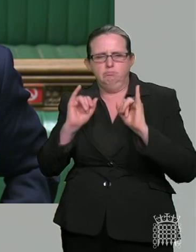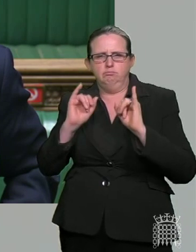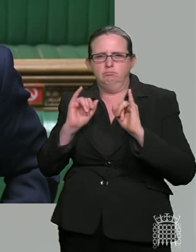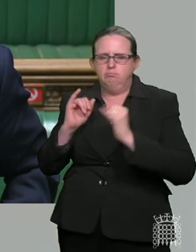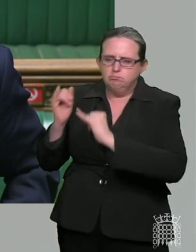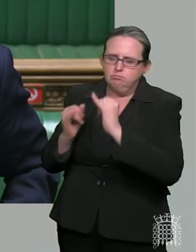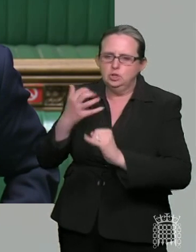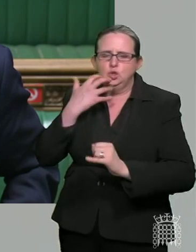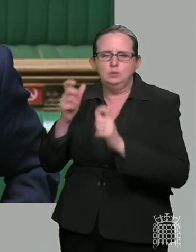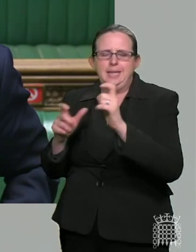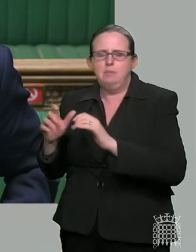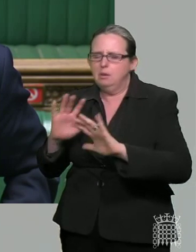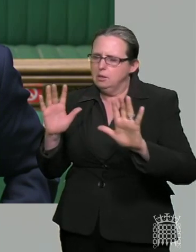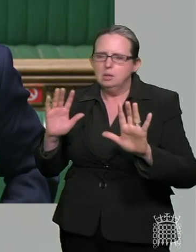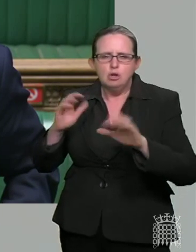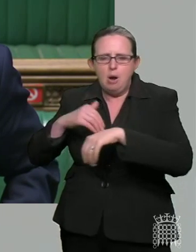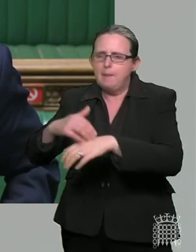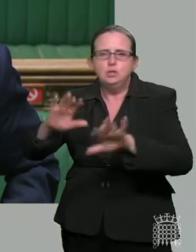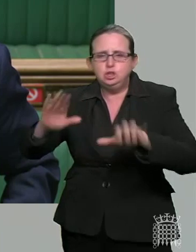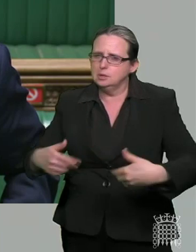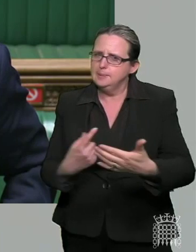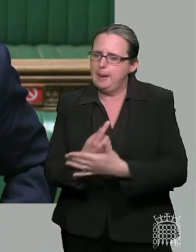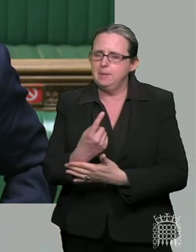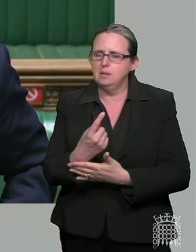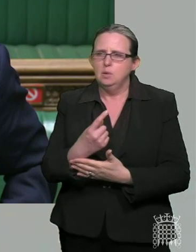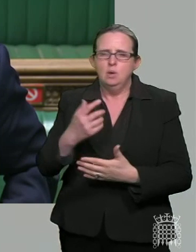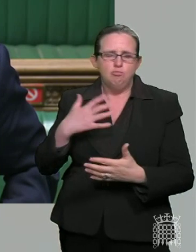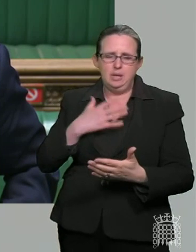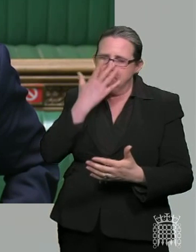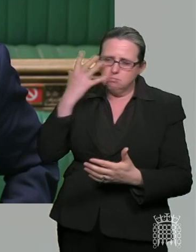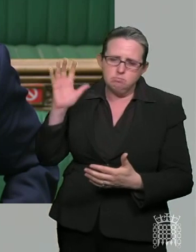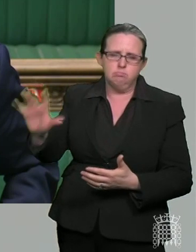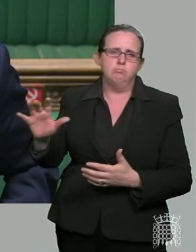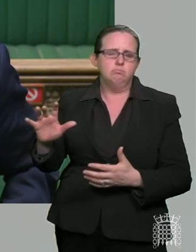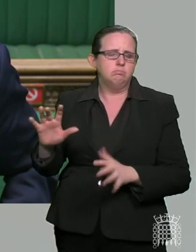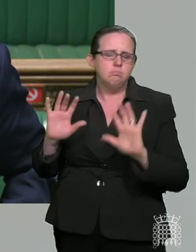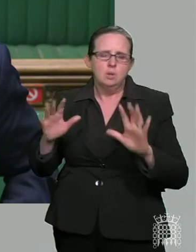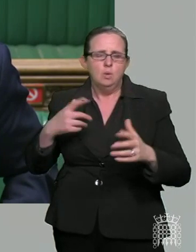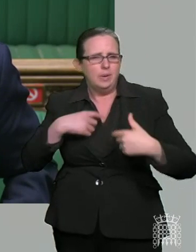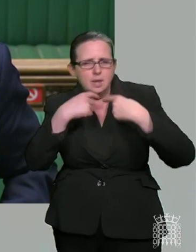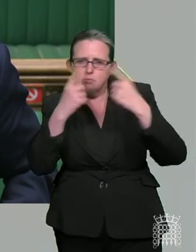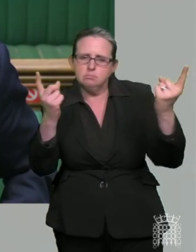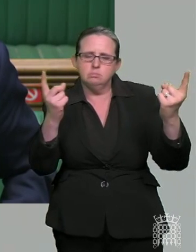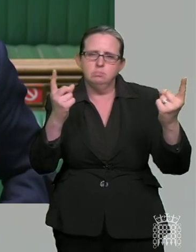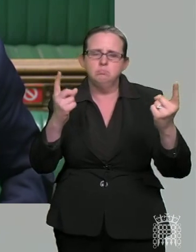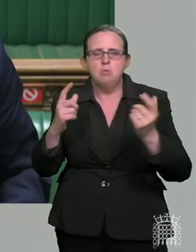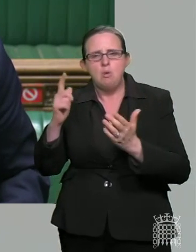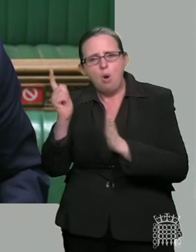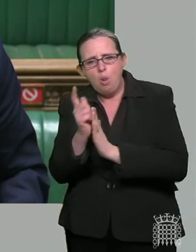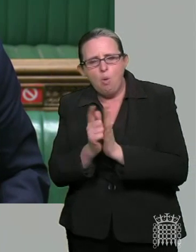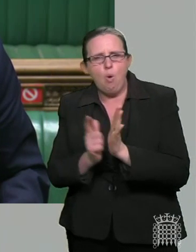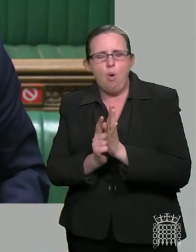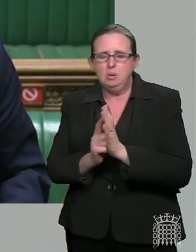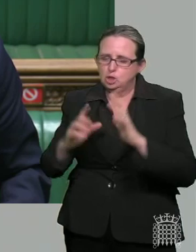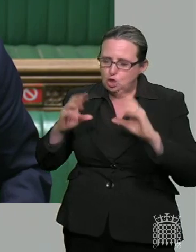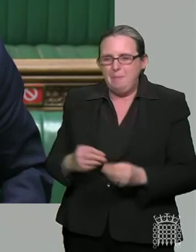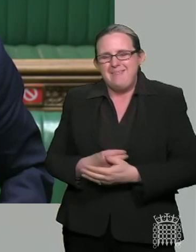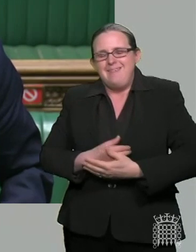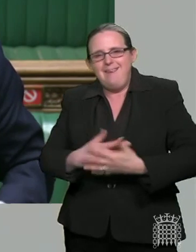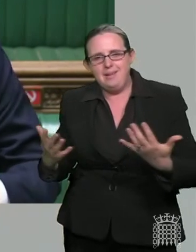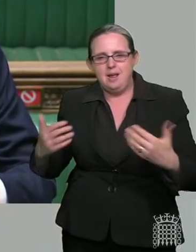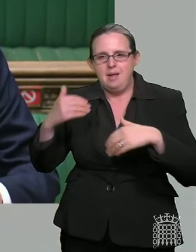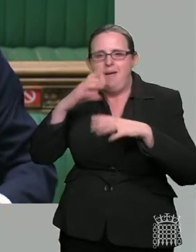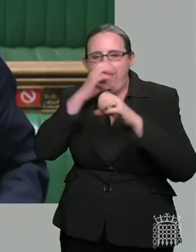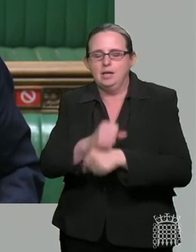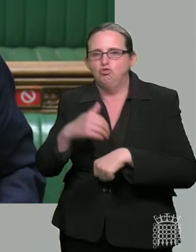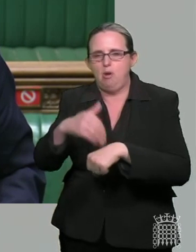The Government have conveyed that message loud and clear to those who are responsible for enforcing the law against hate crime of that kind.